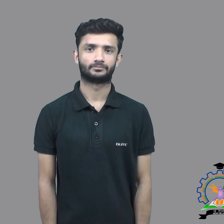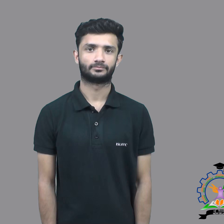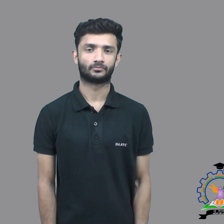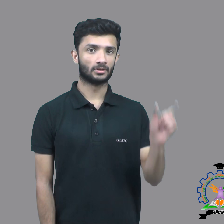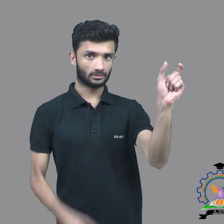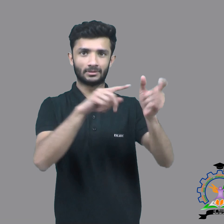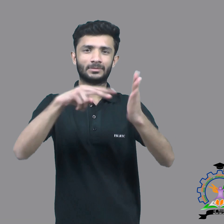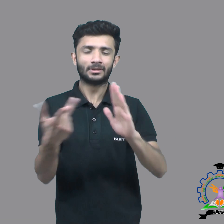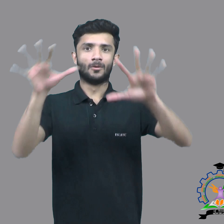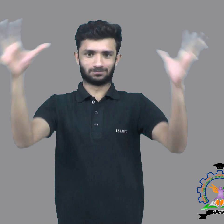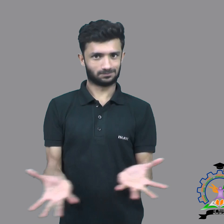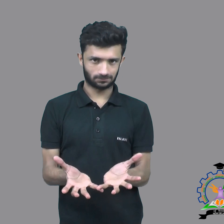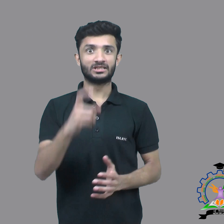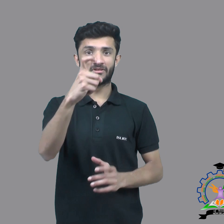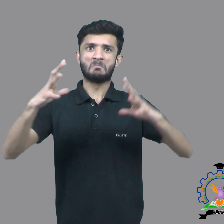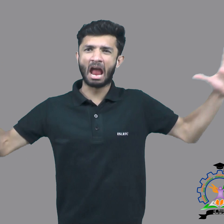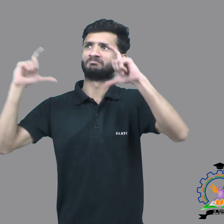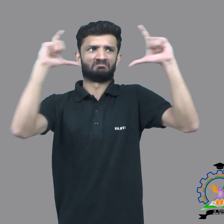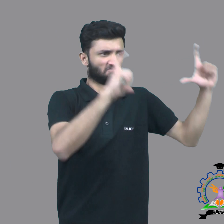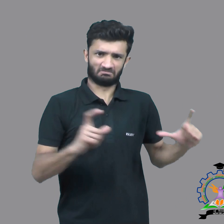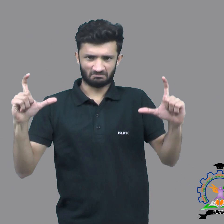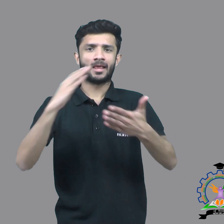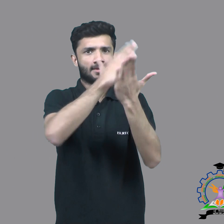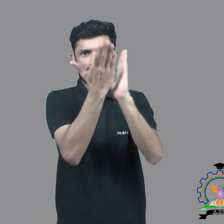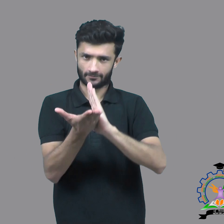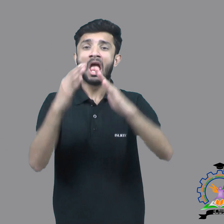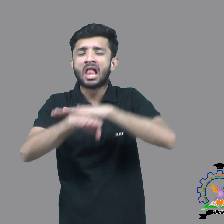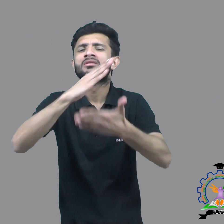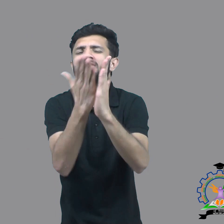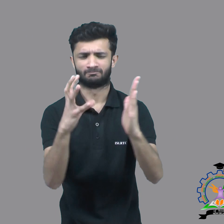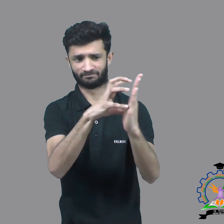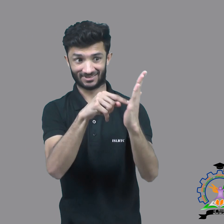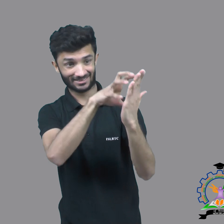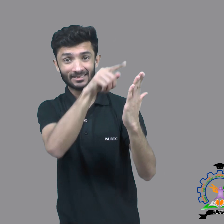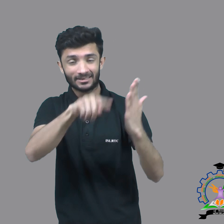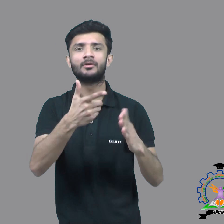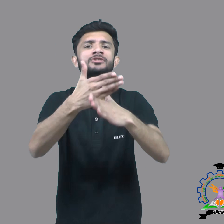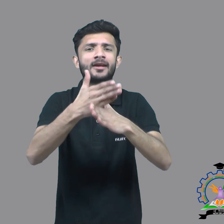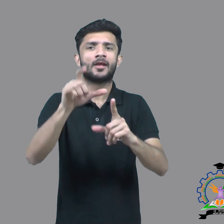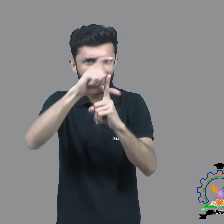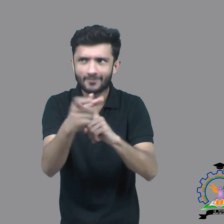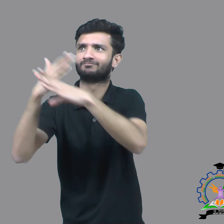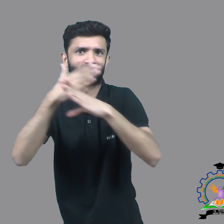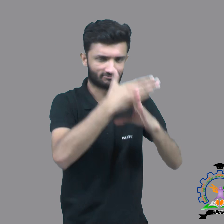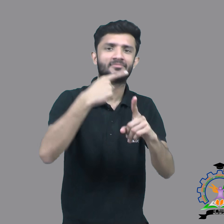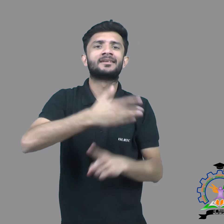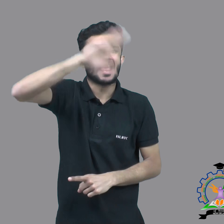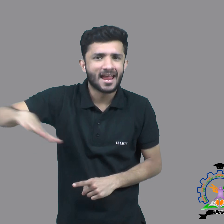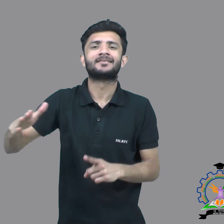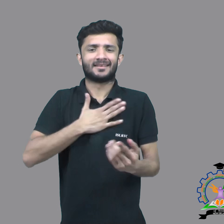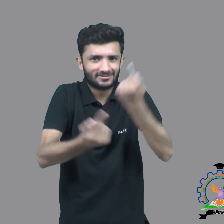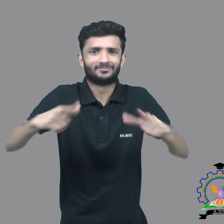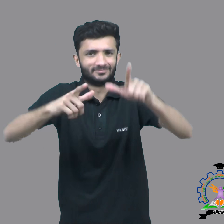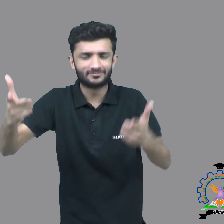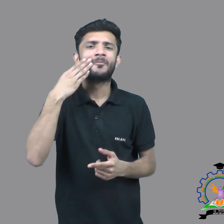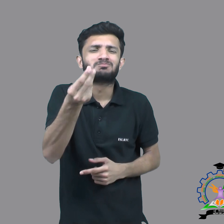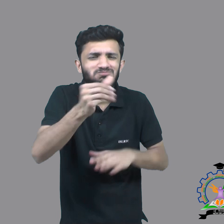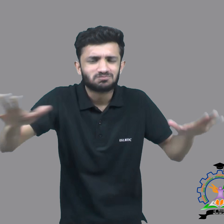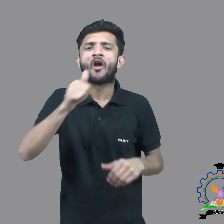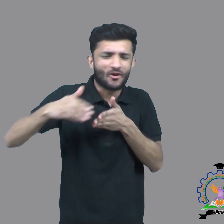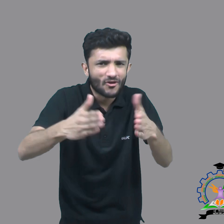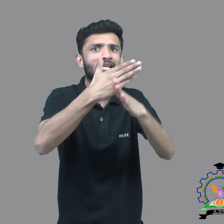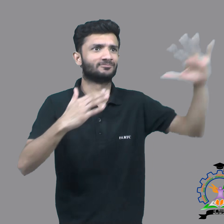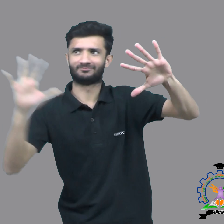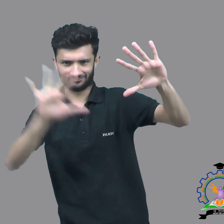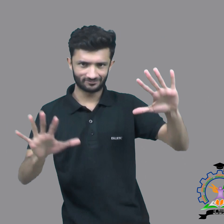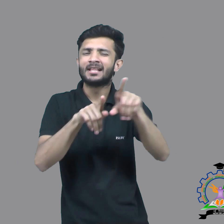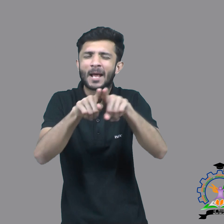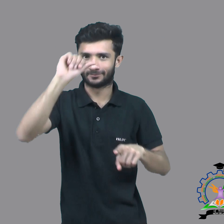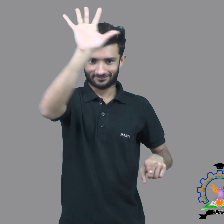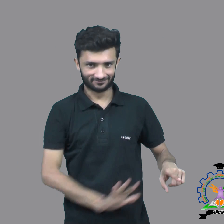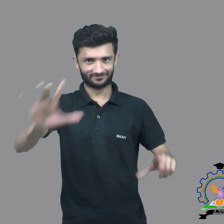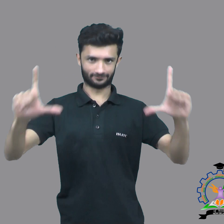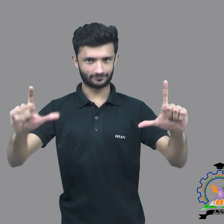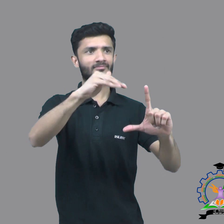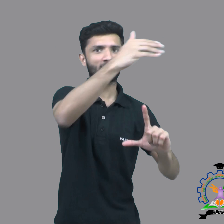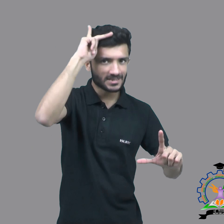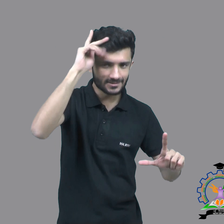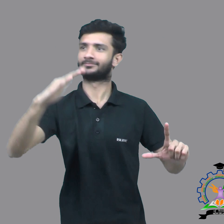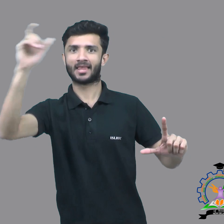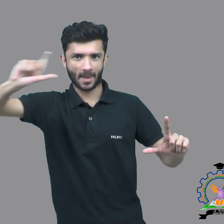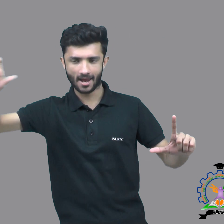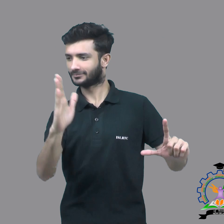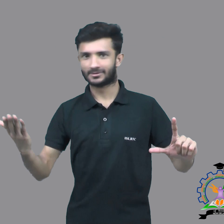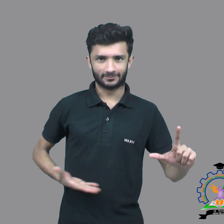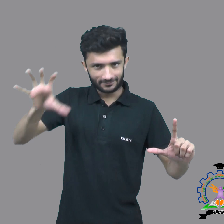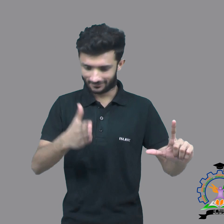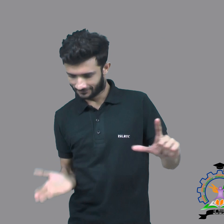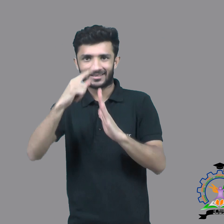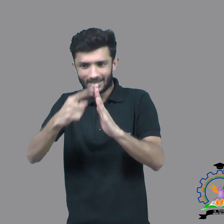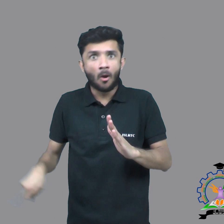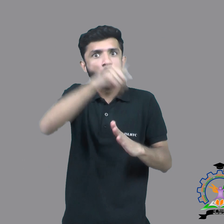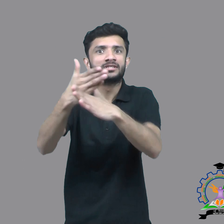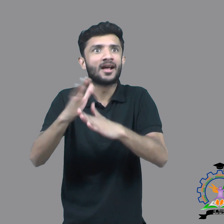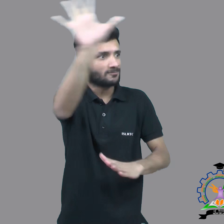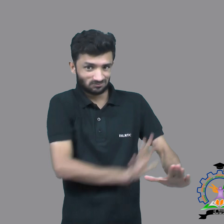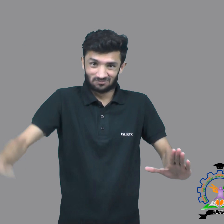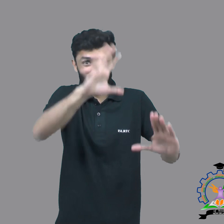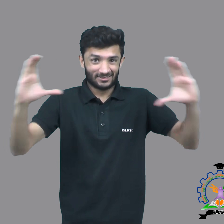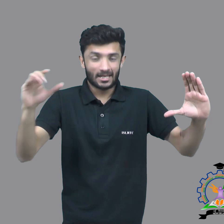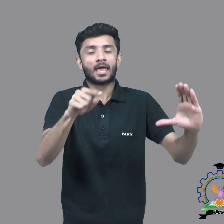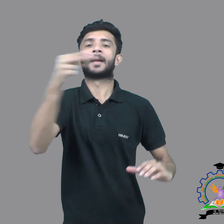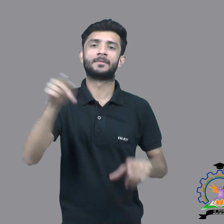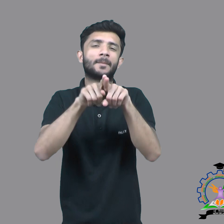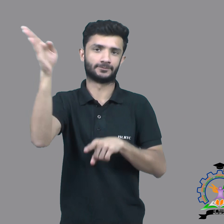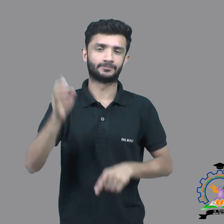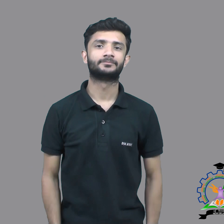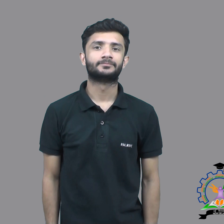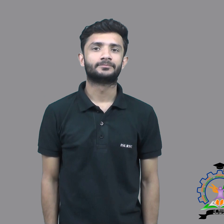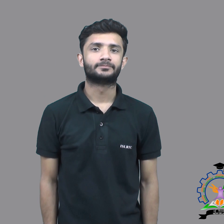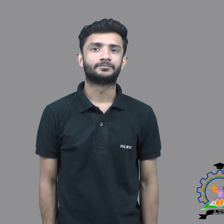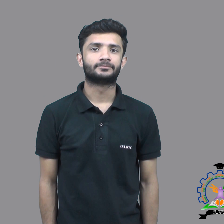Subcontinent